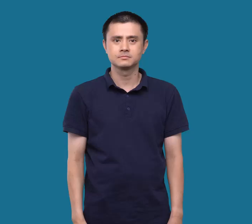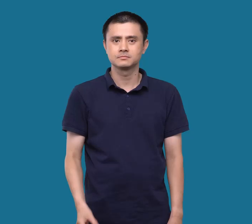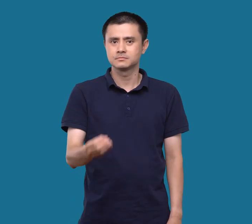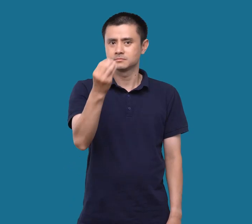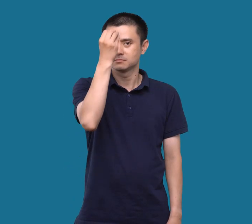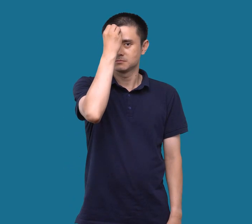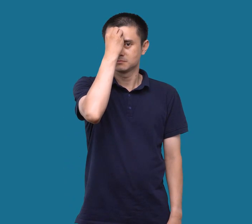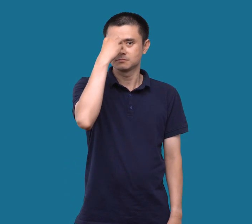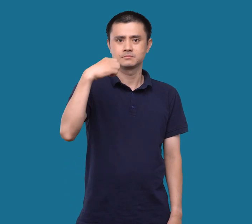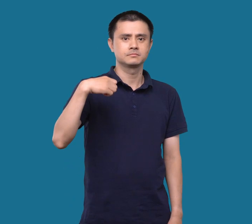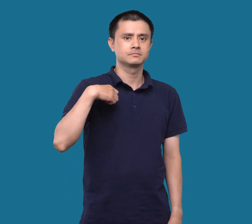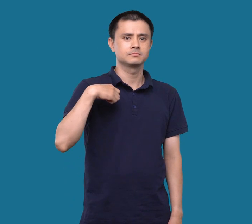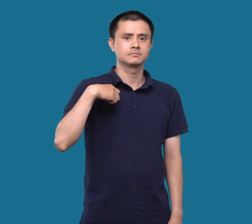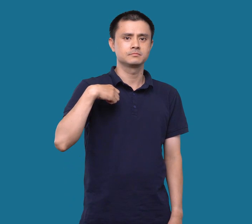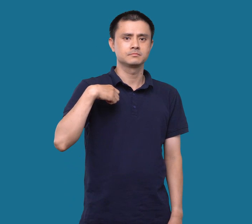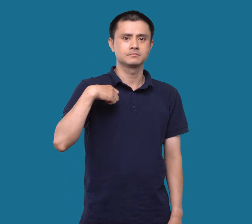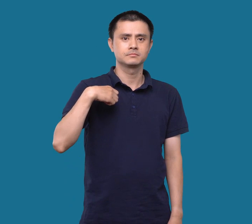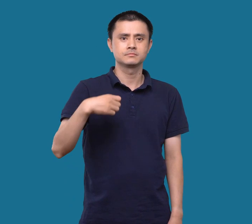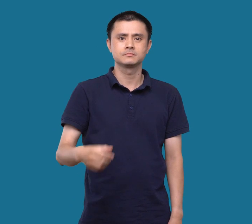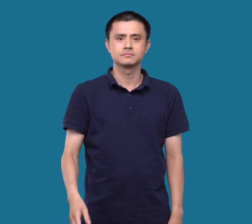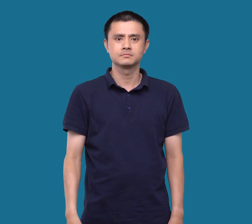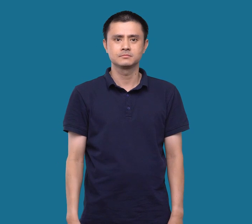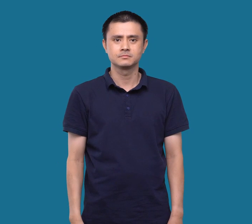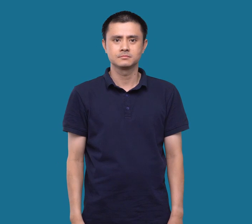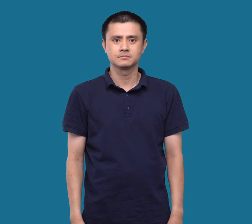nghỉ học